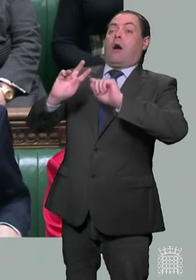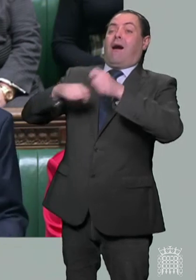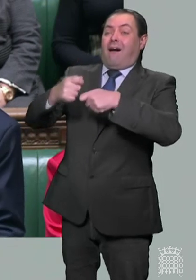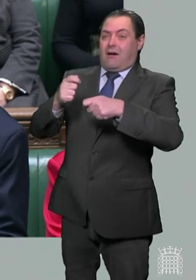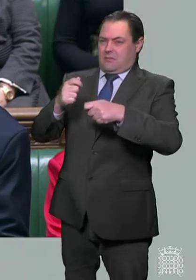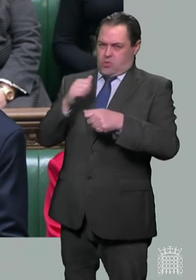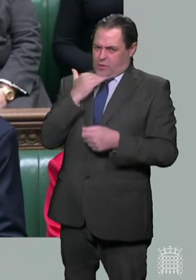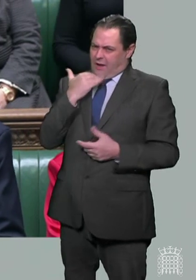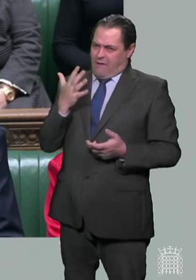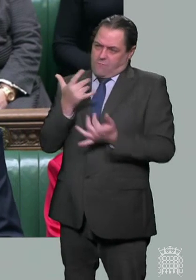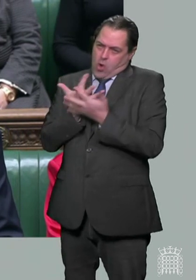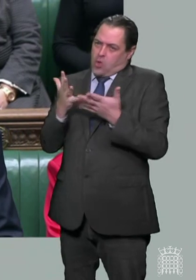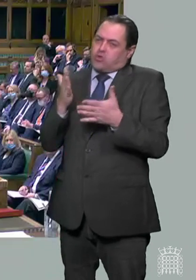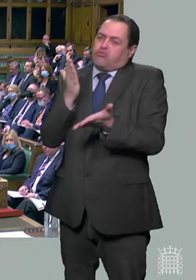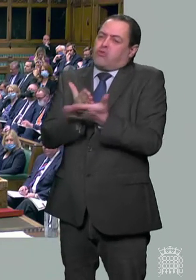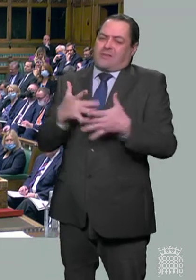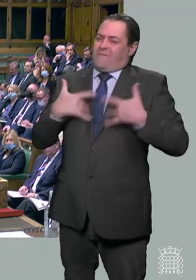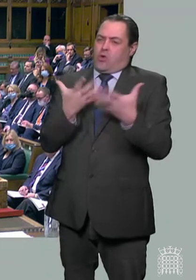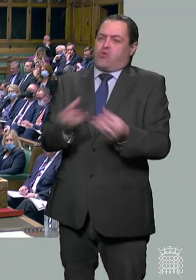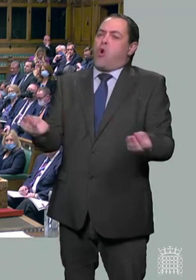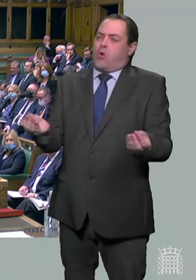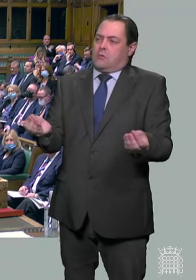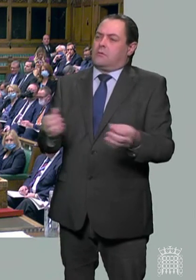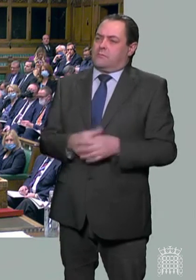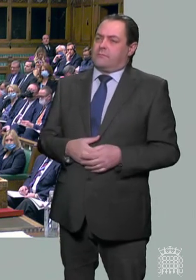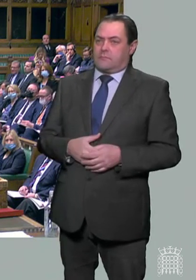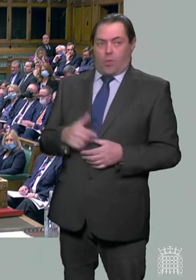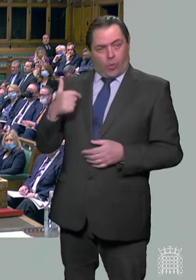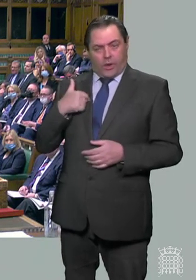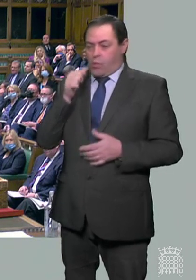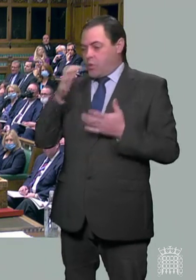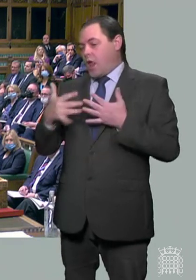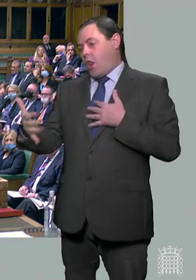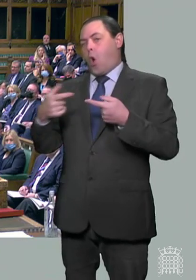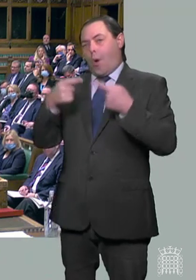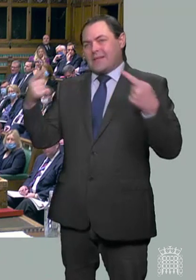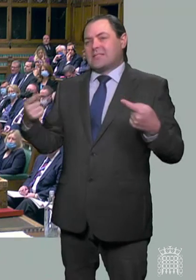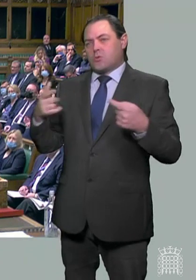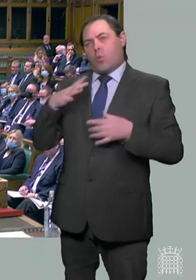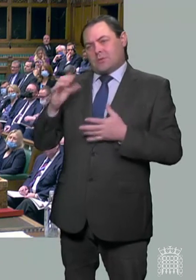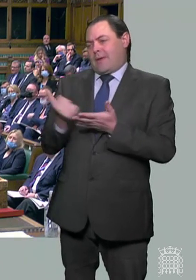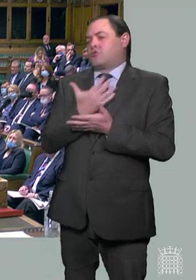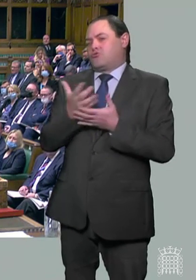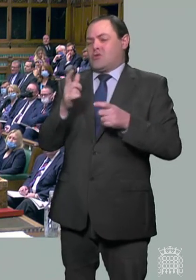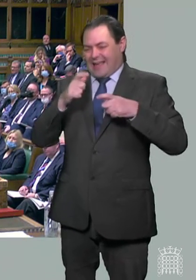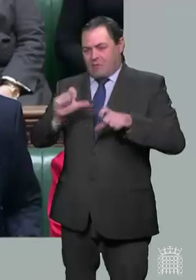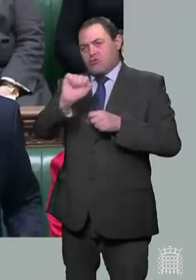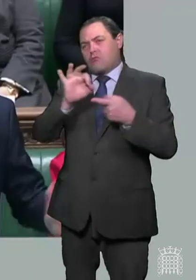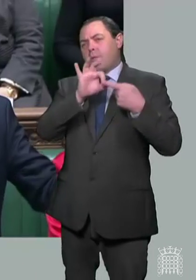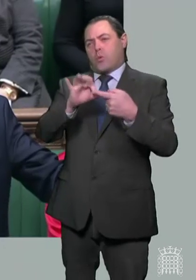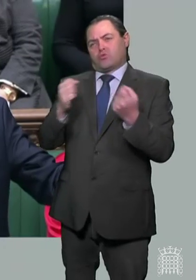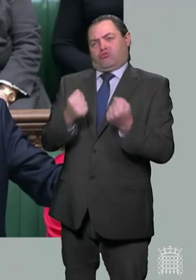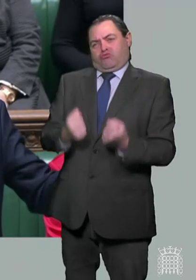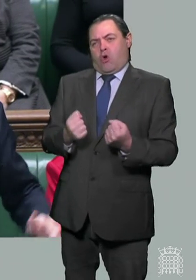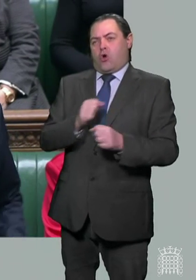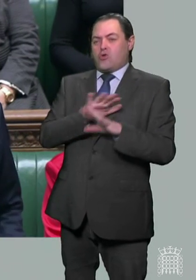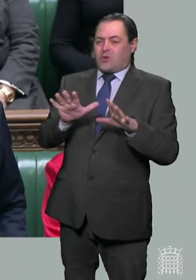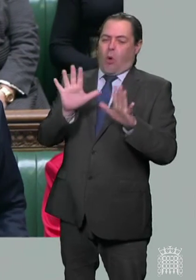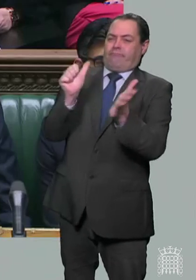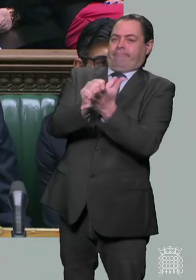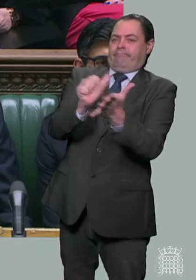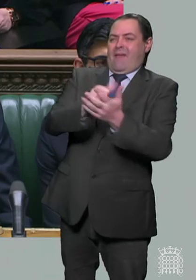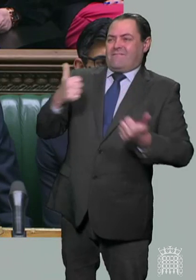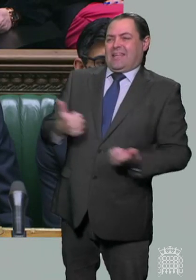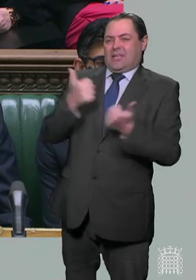There are plenty of Opposition days to come, and we will not let the Prime Minister water down the proposals or pretend that it is job done.